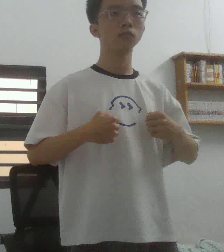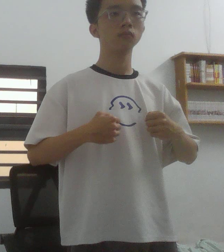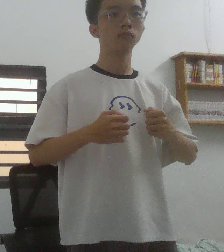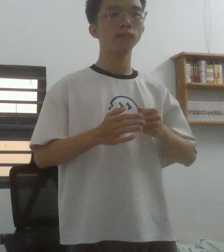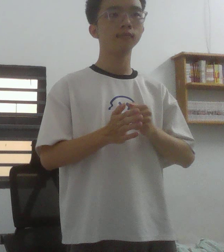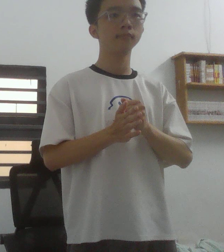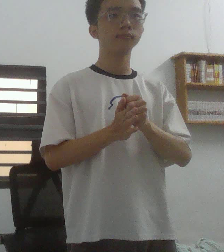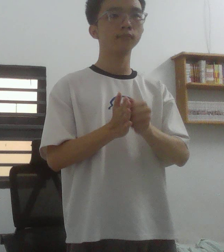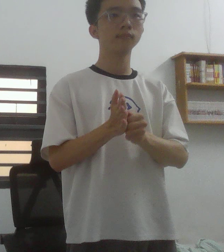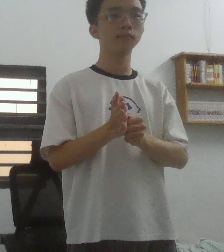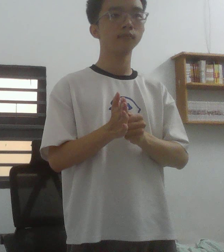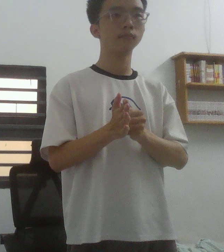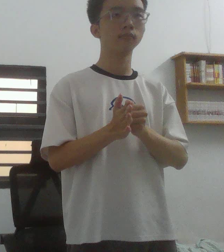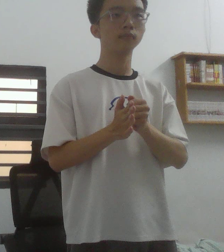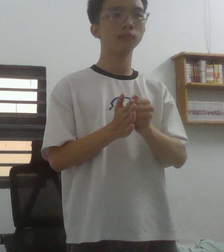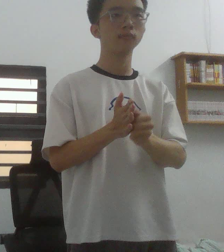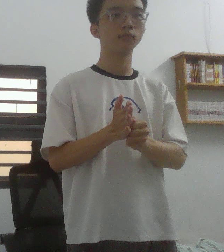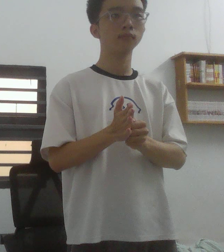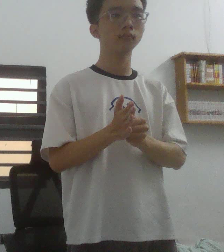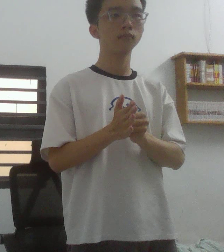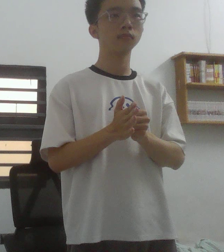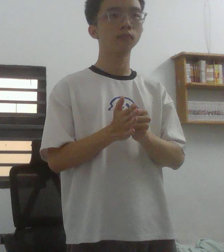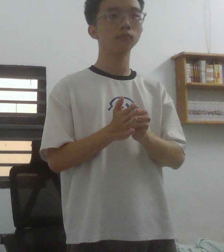thang